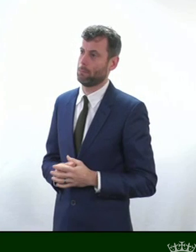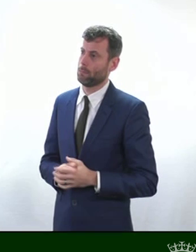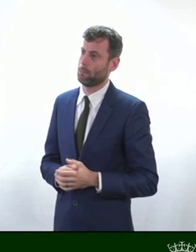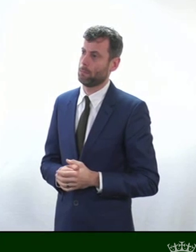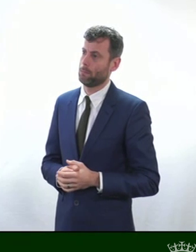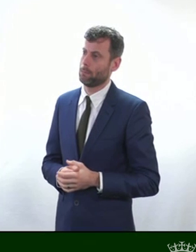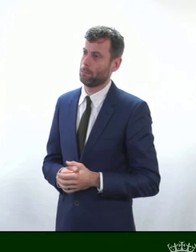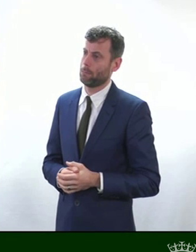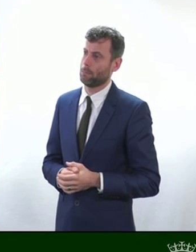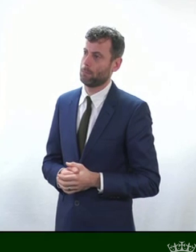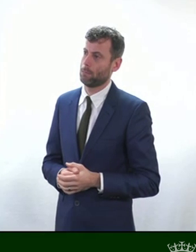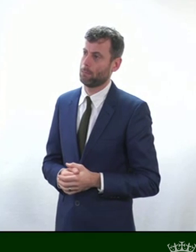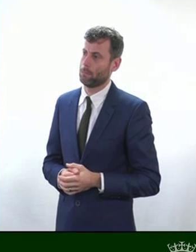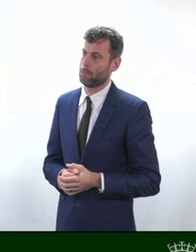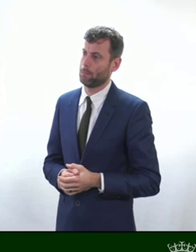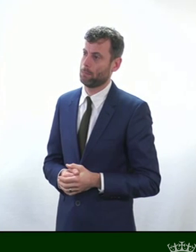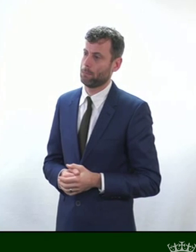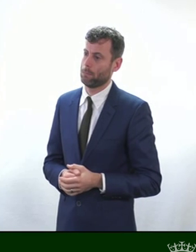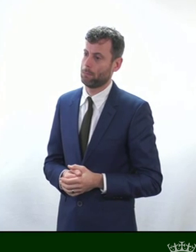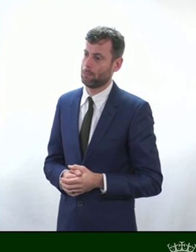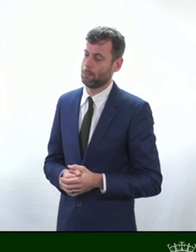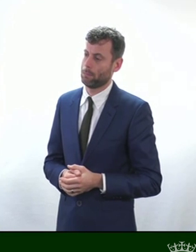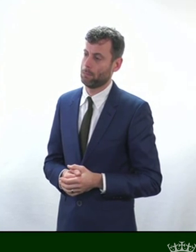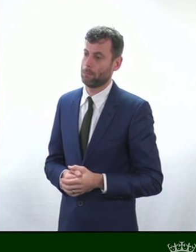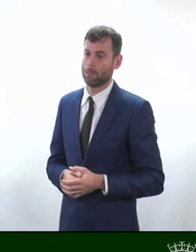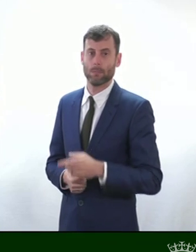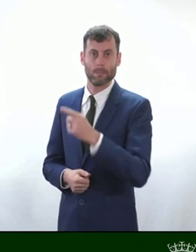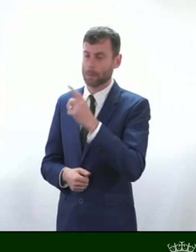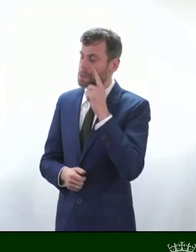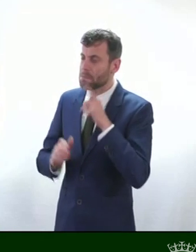Mr Speaker, you should summon him back—he seems to have vanished.